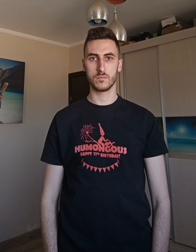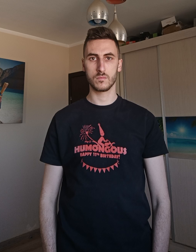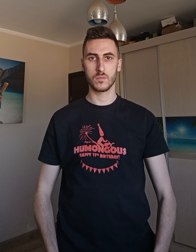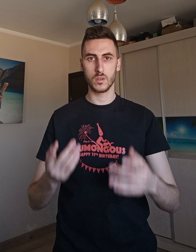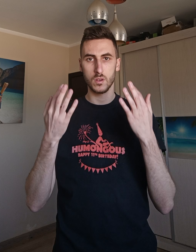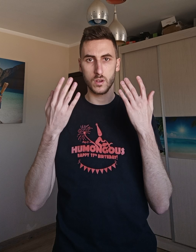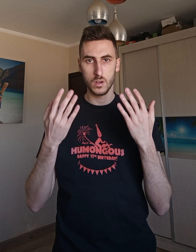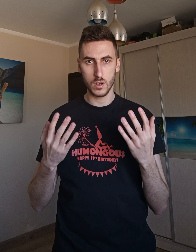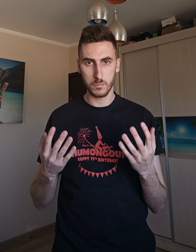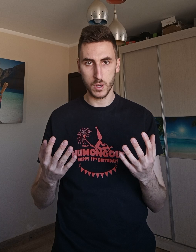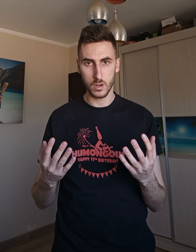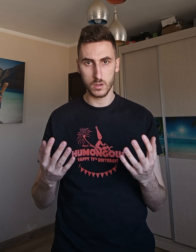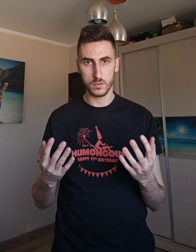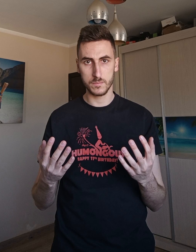כמה